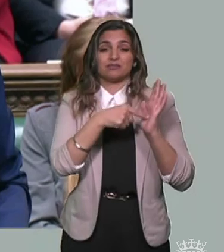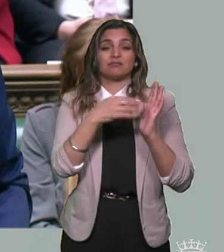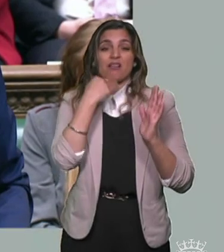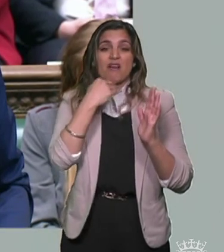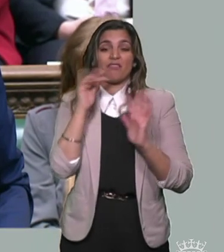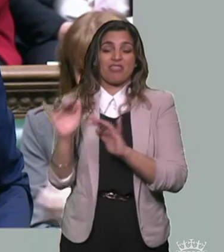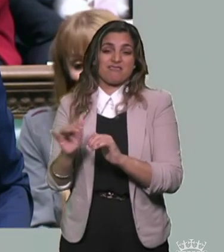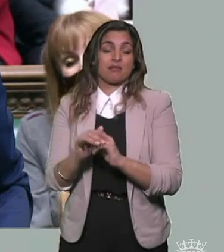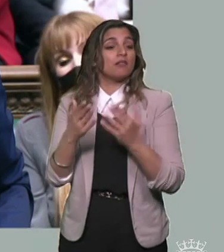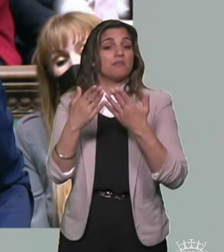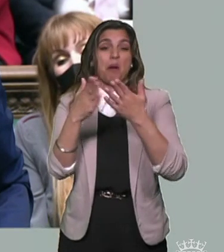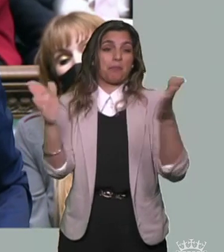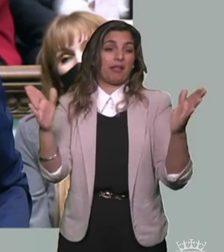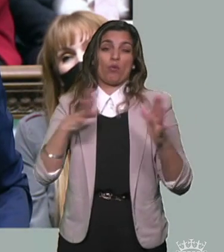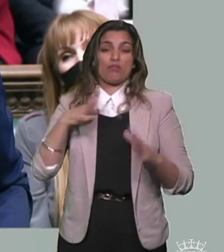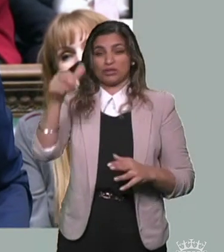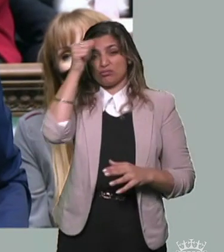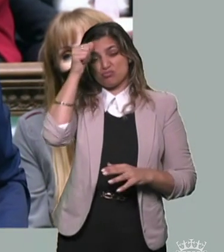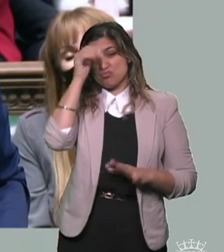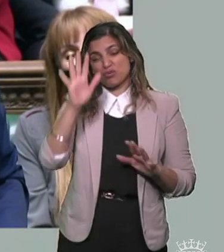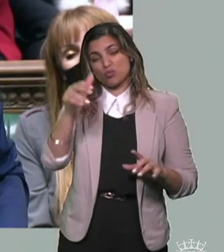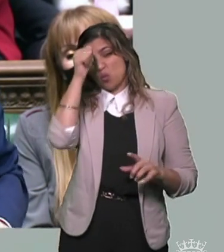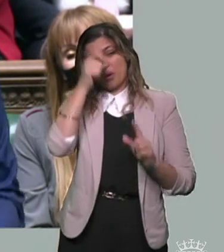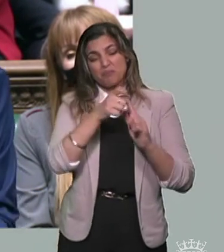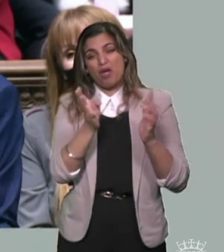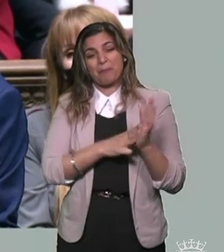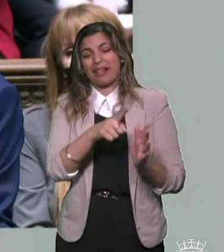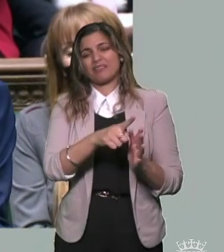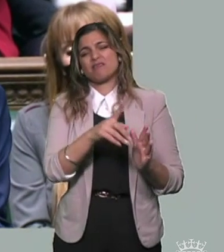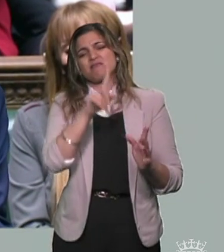Frankly, the public have made up their minds. They know the Prime Minister is not fit for the job.